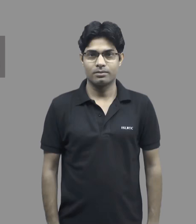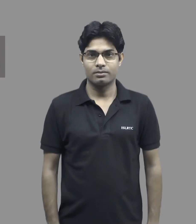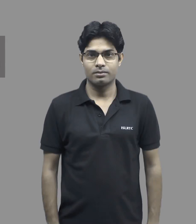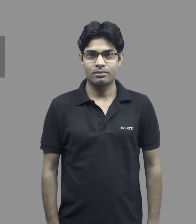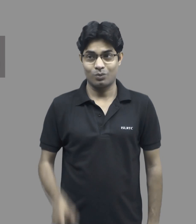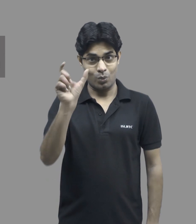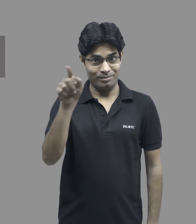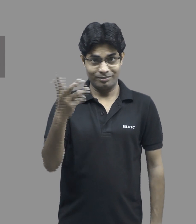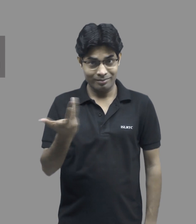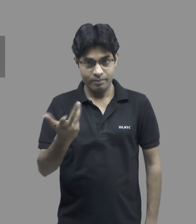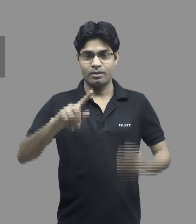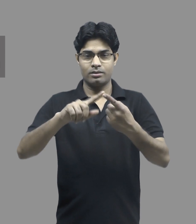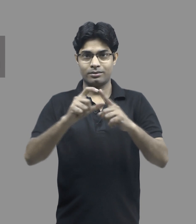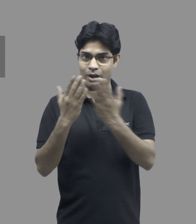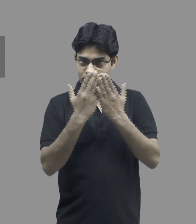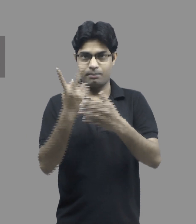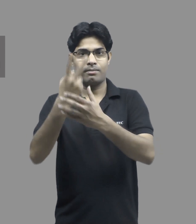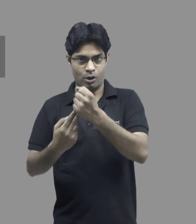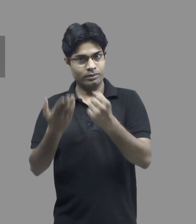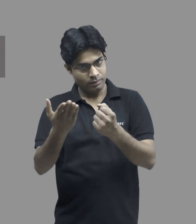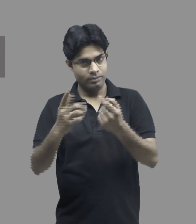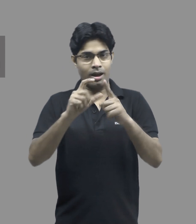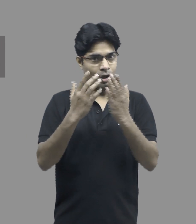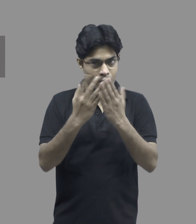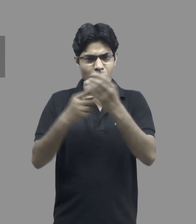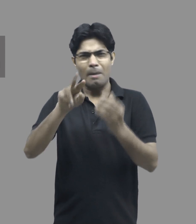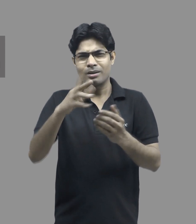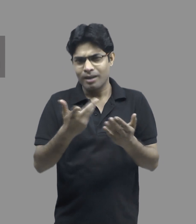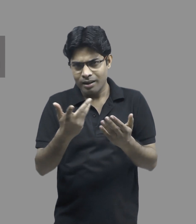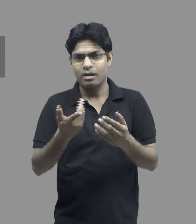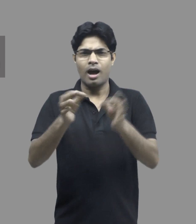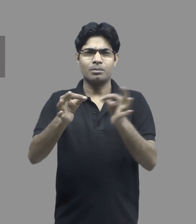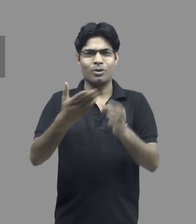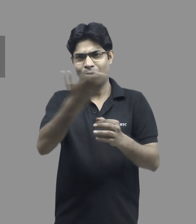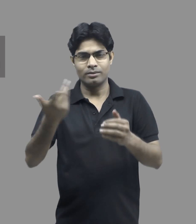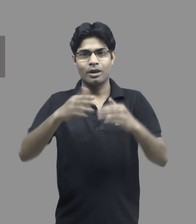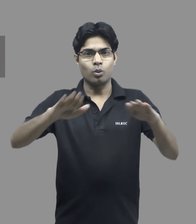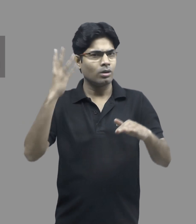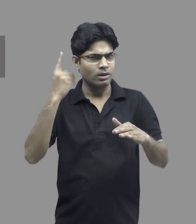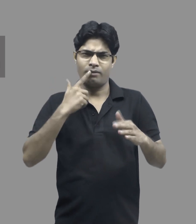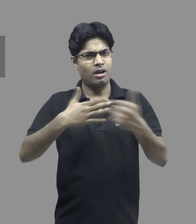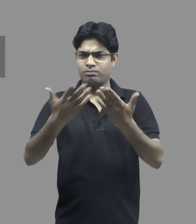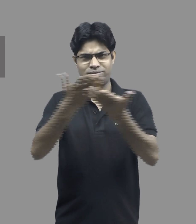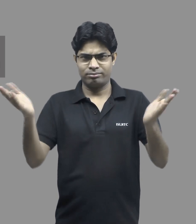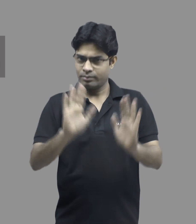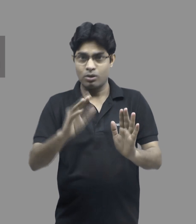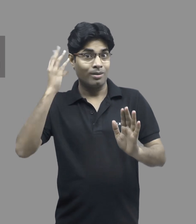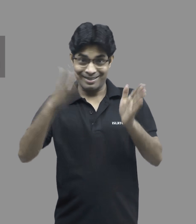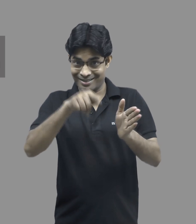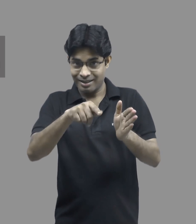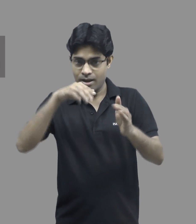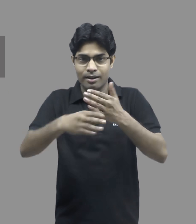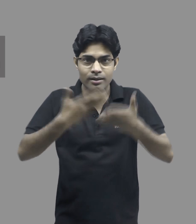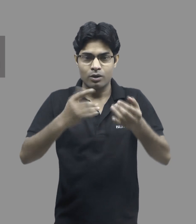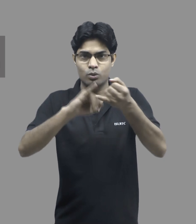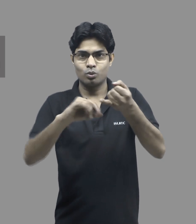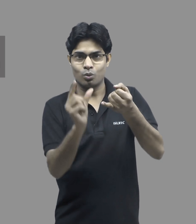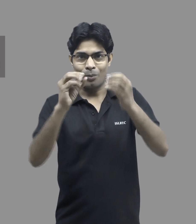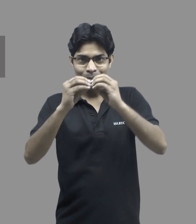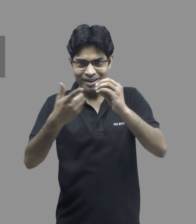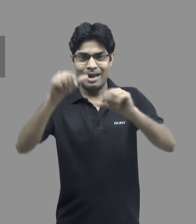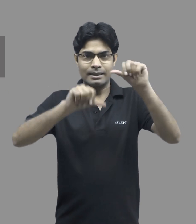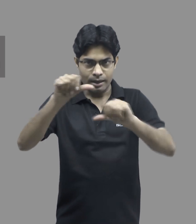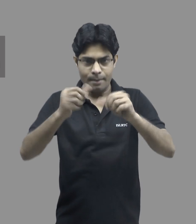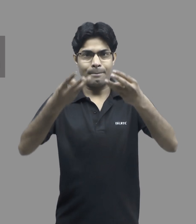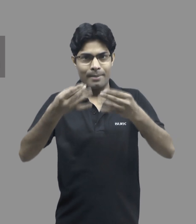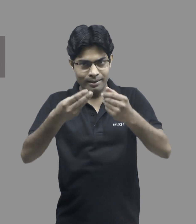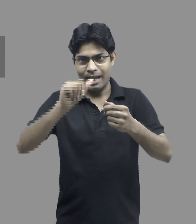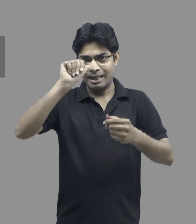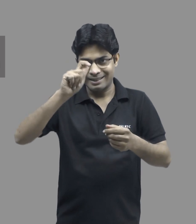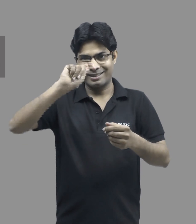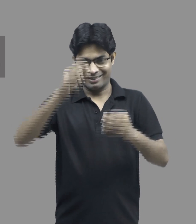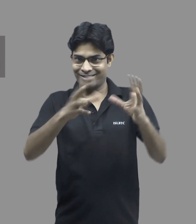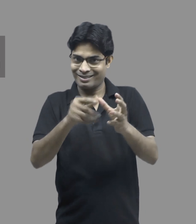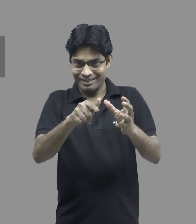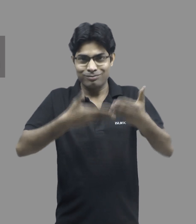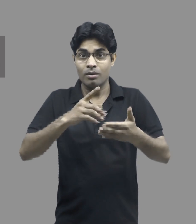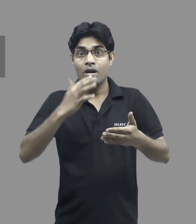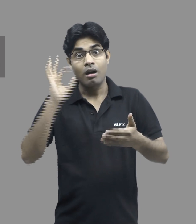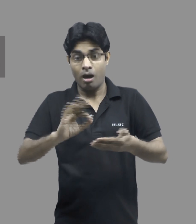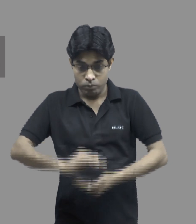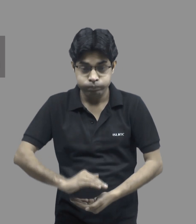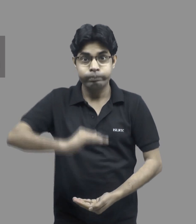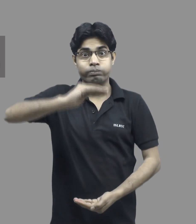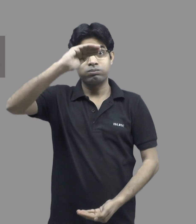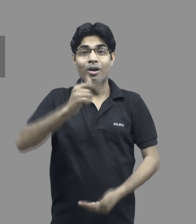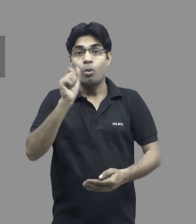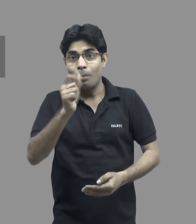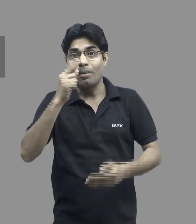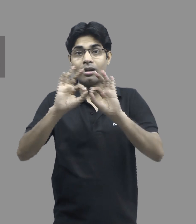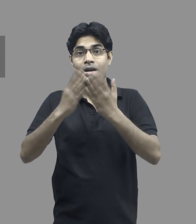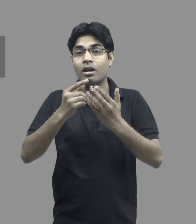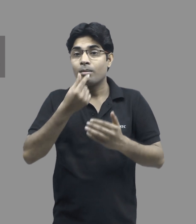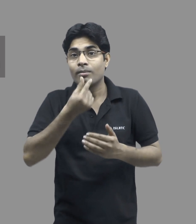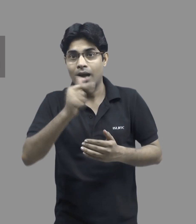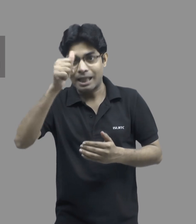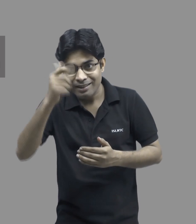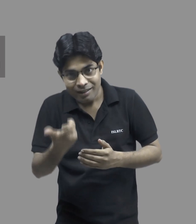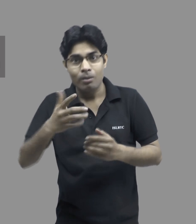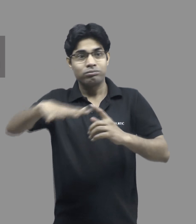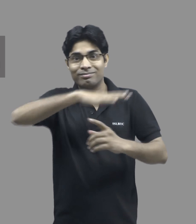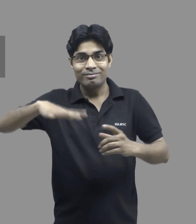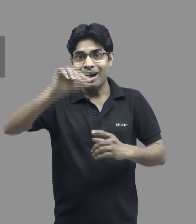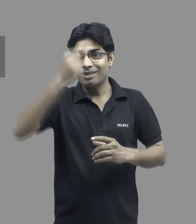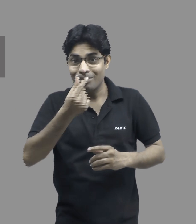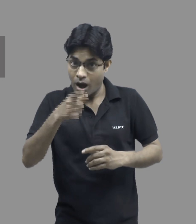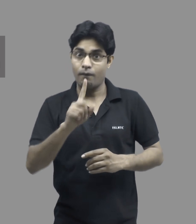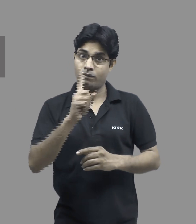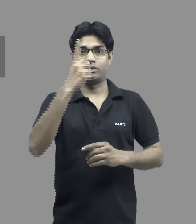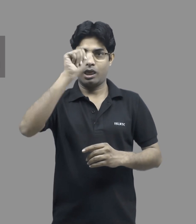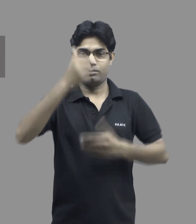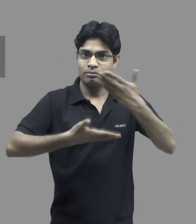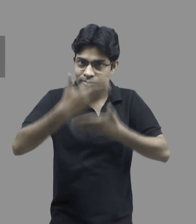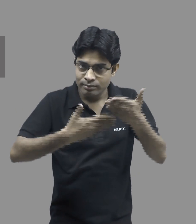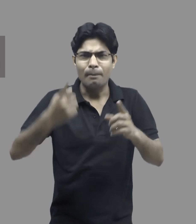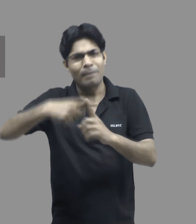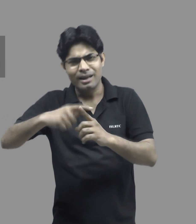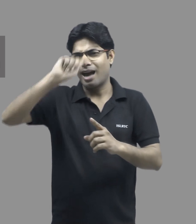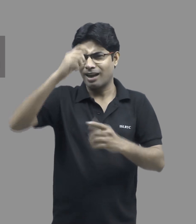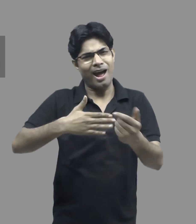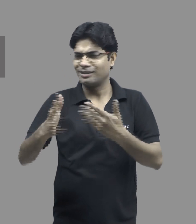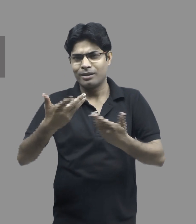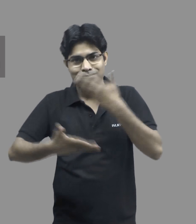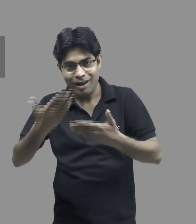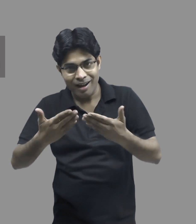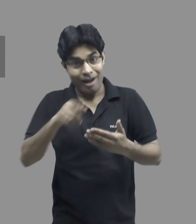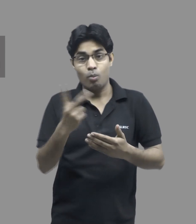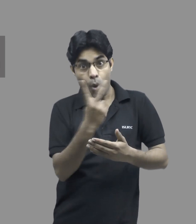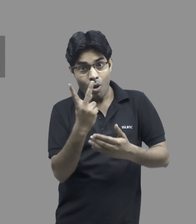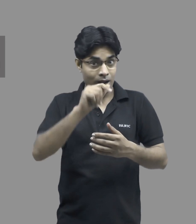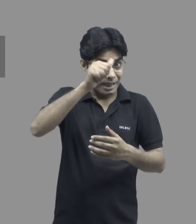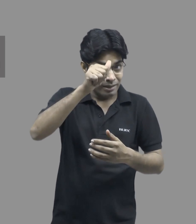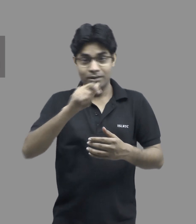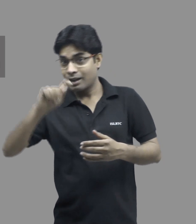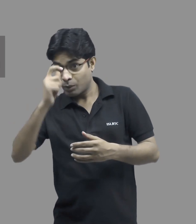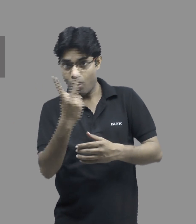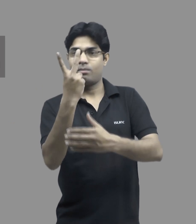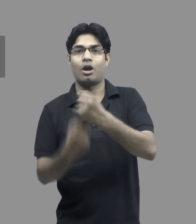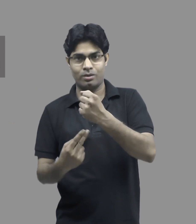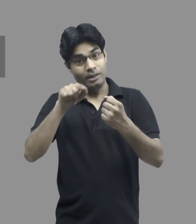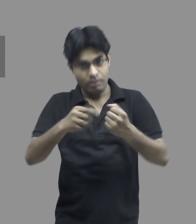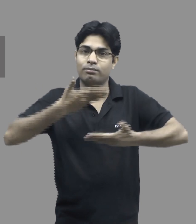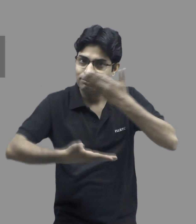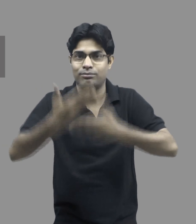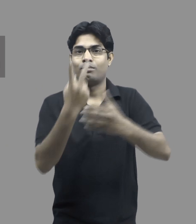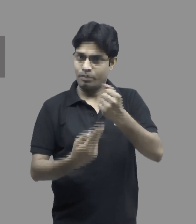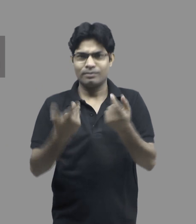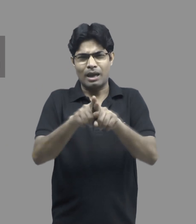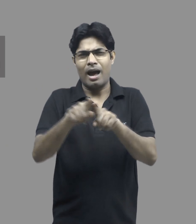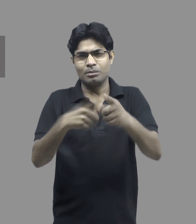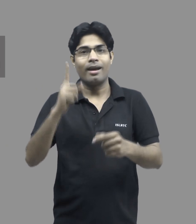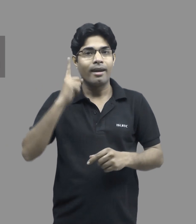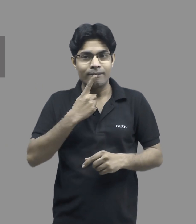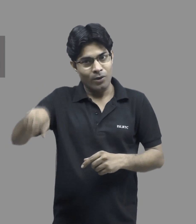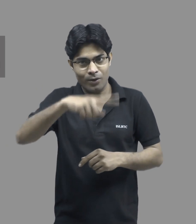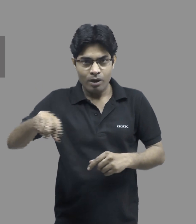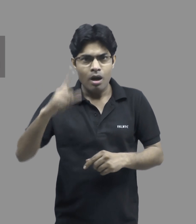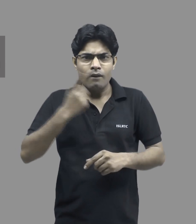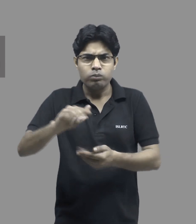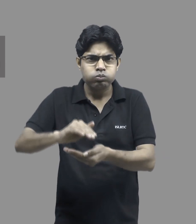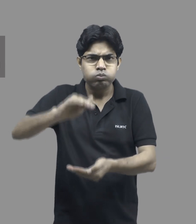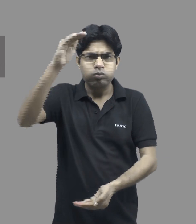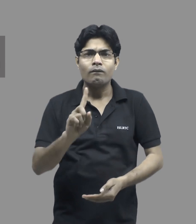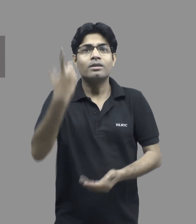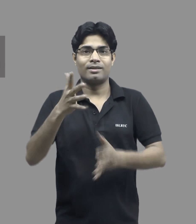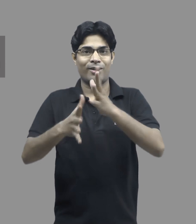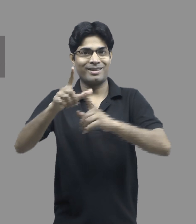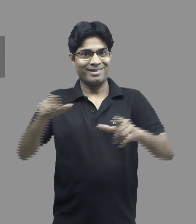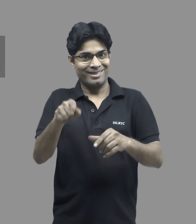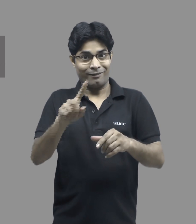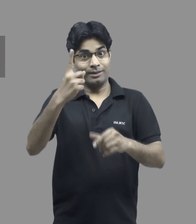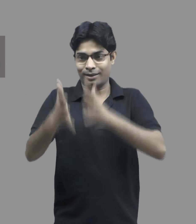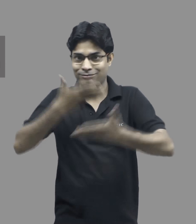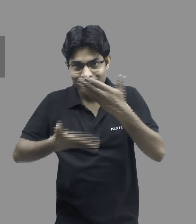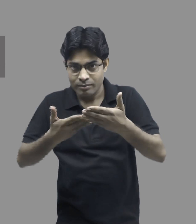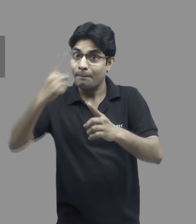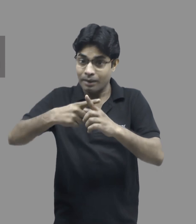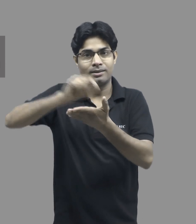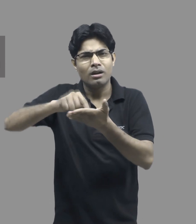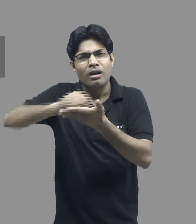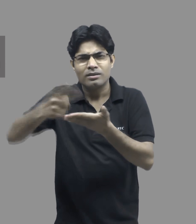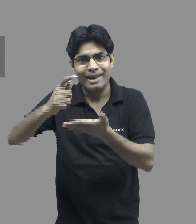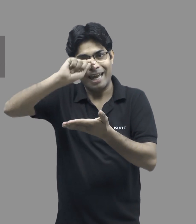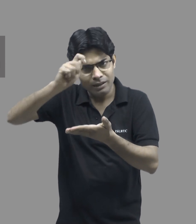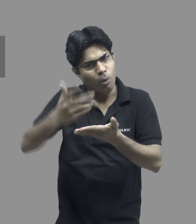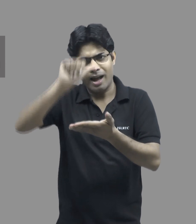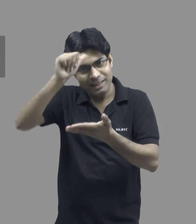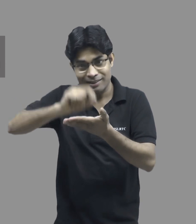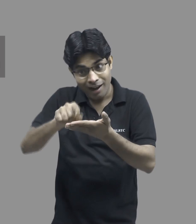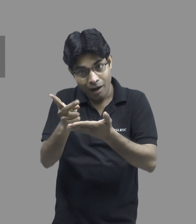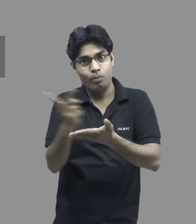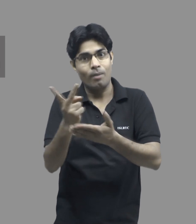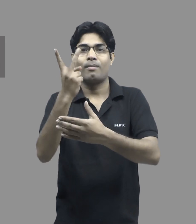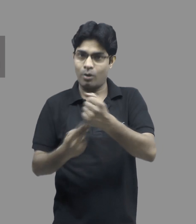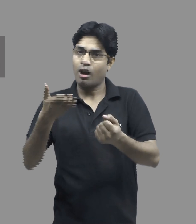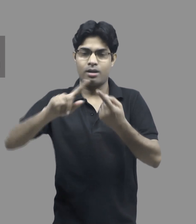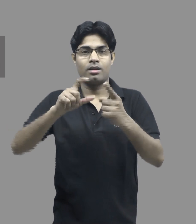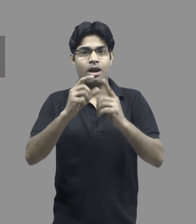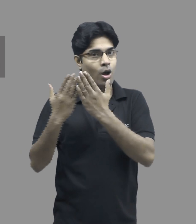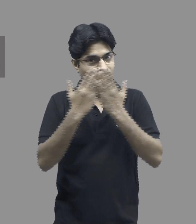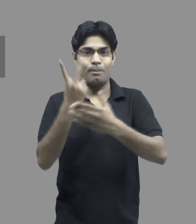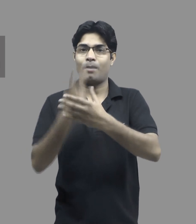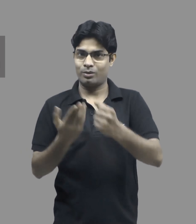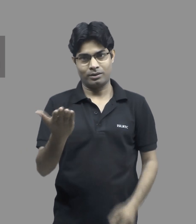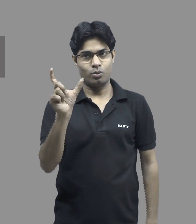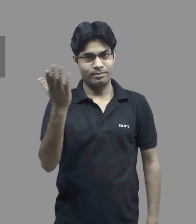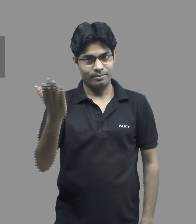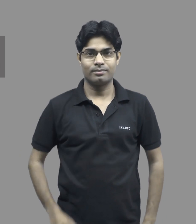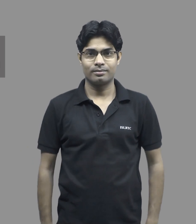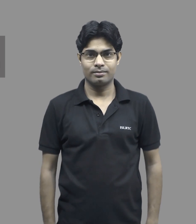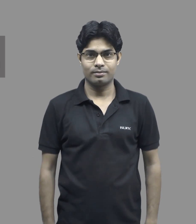Educational Bilingualism